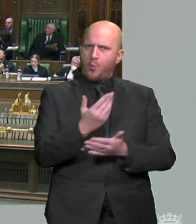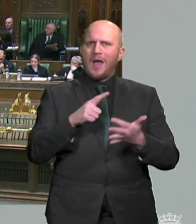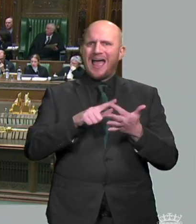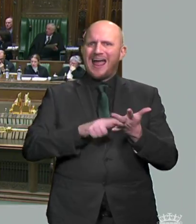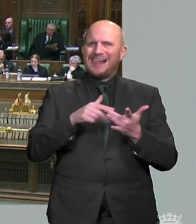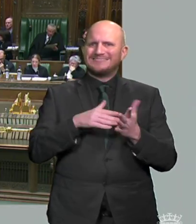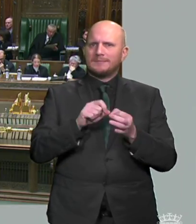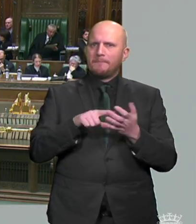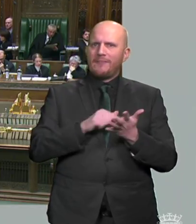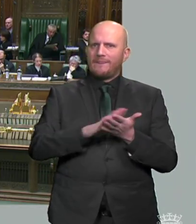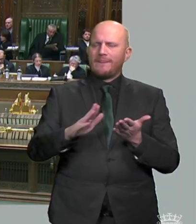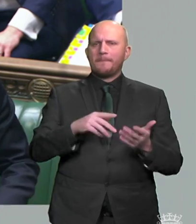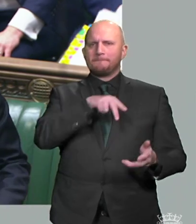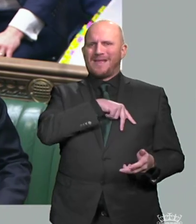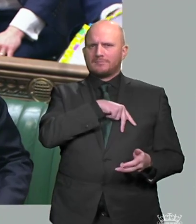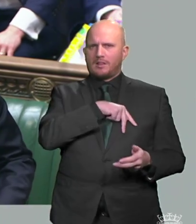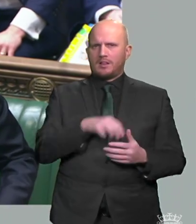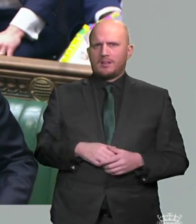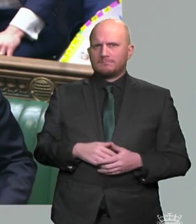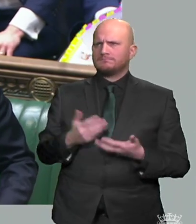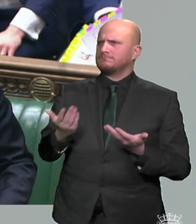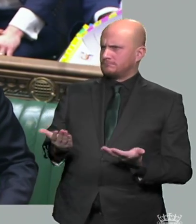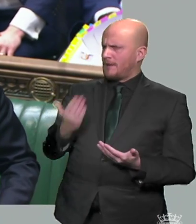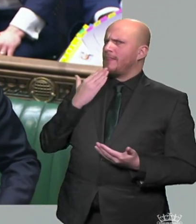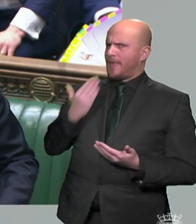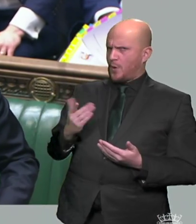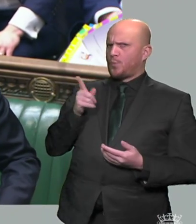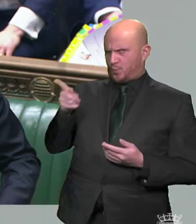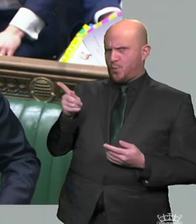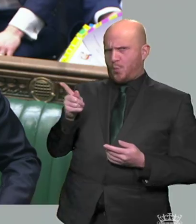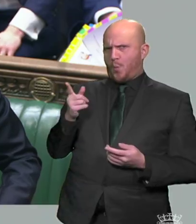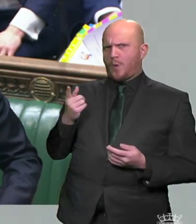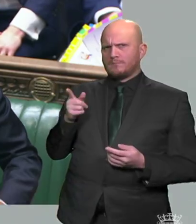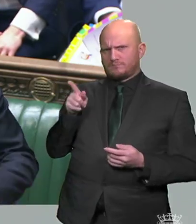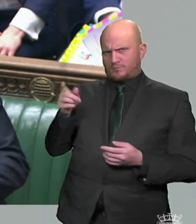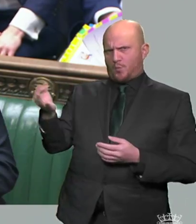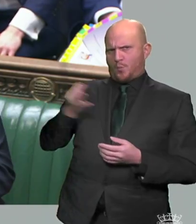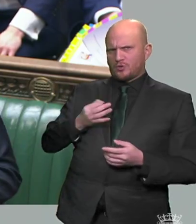I thank my honourable Friend for his question and his constituent Bryn for his campaigning.